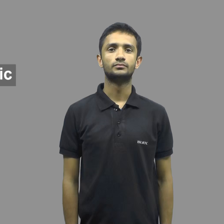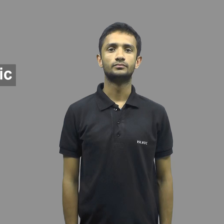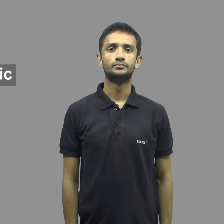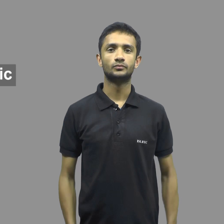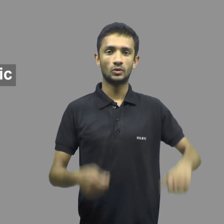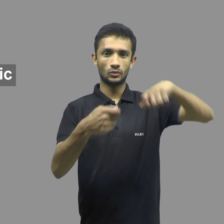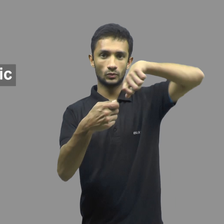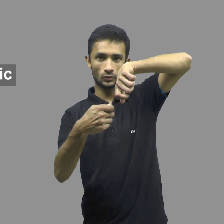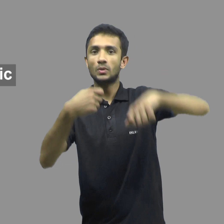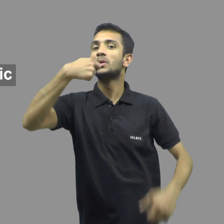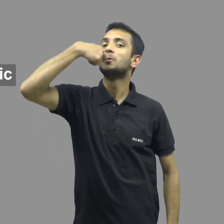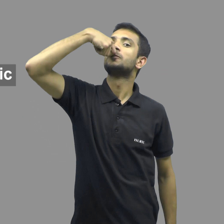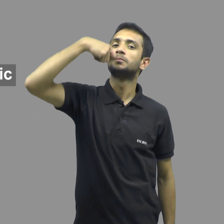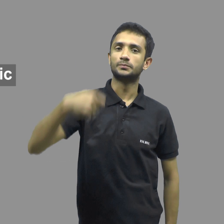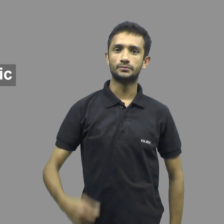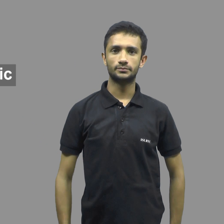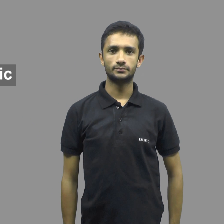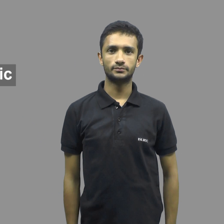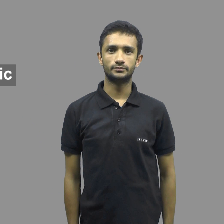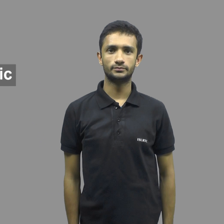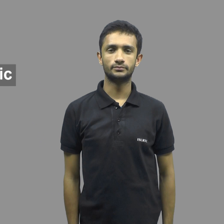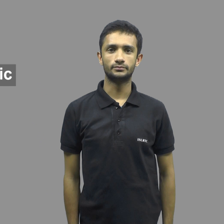Tonic